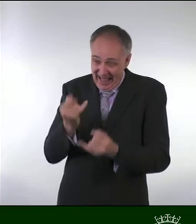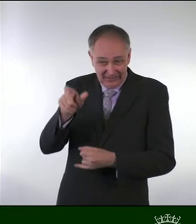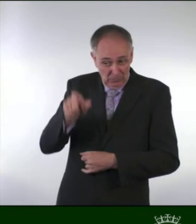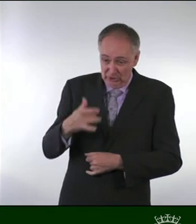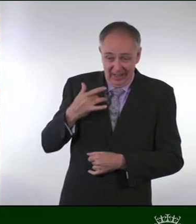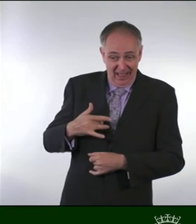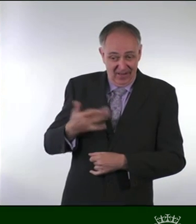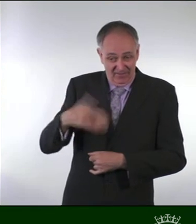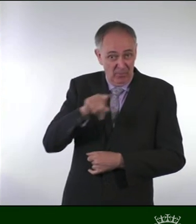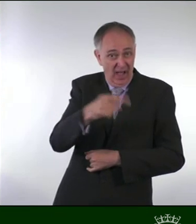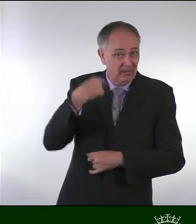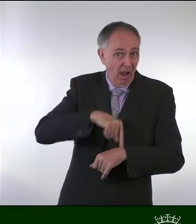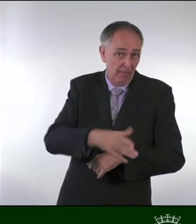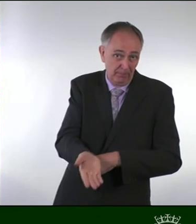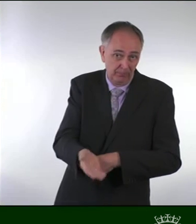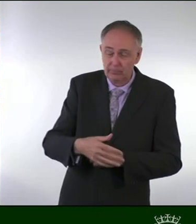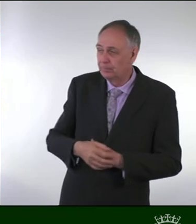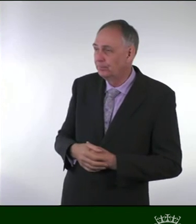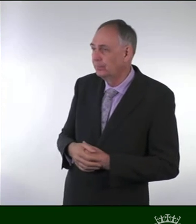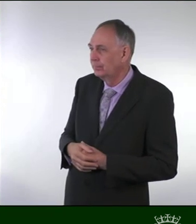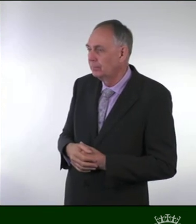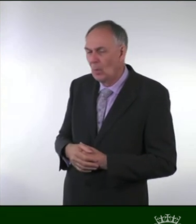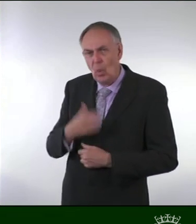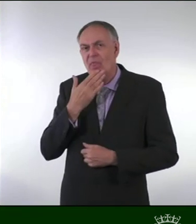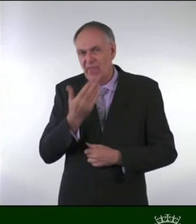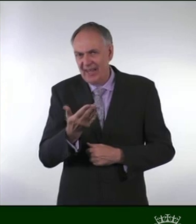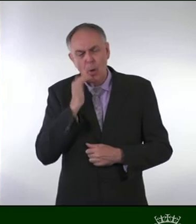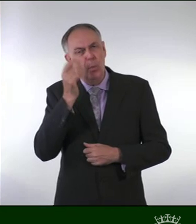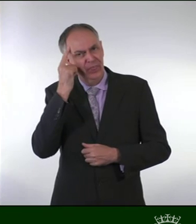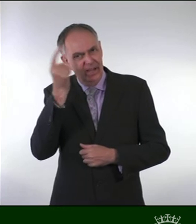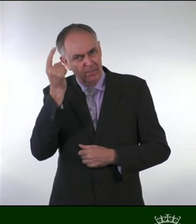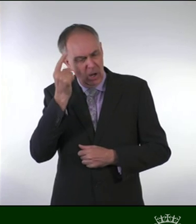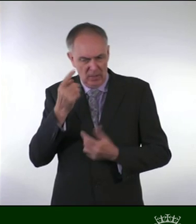I thank my honourable Friend for his question. I will indeed think about what we can do.